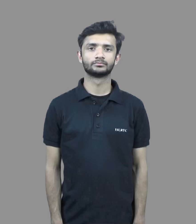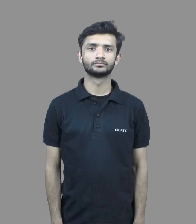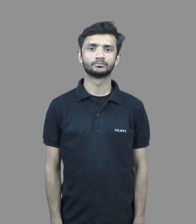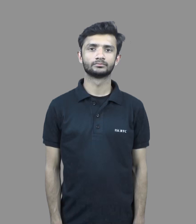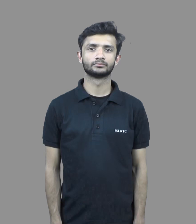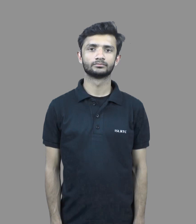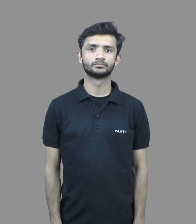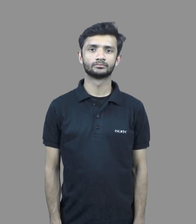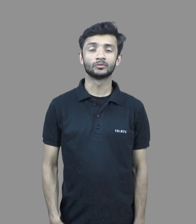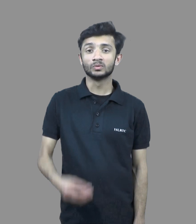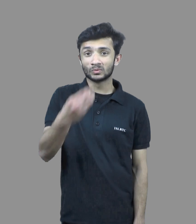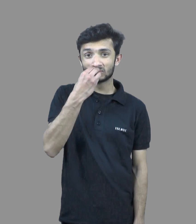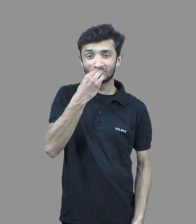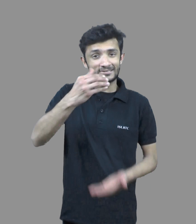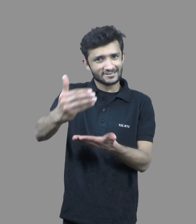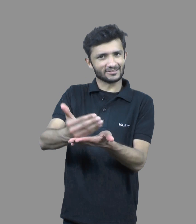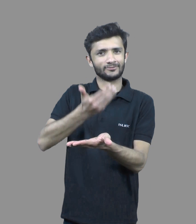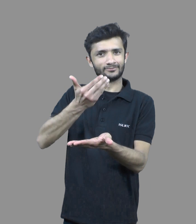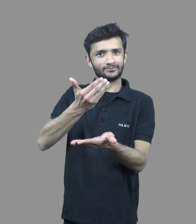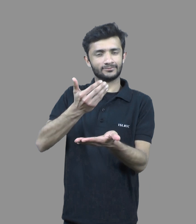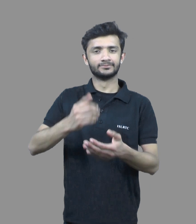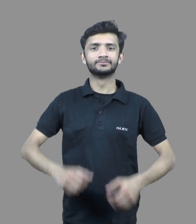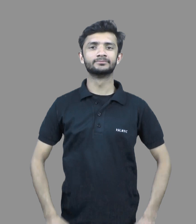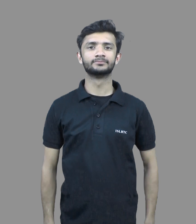Food Security